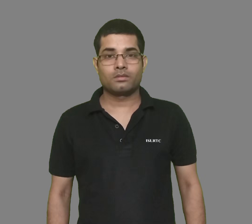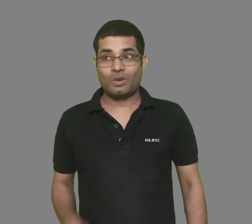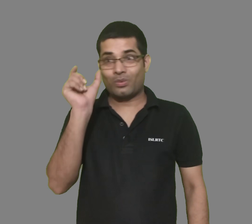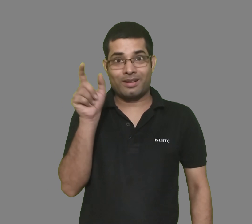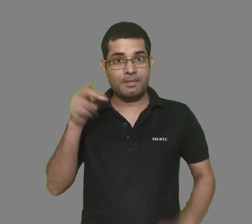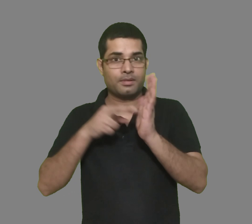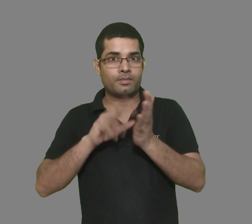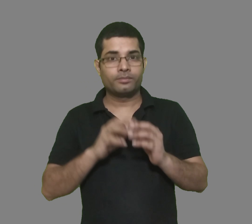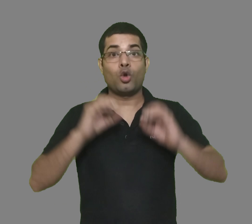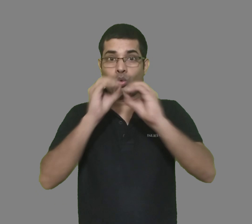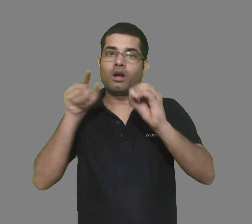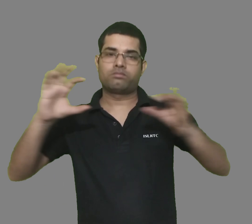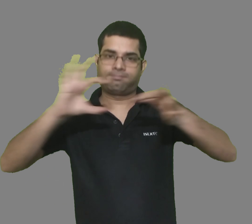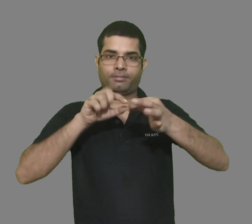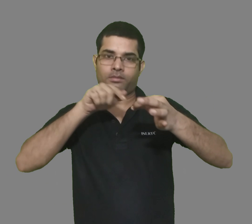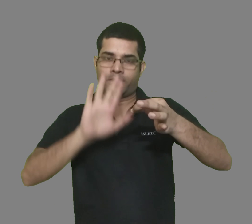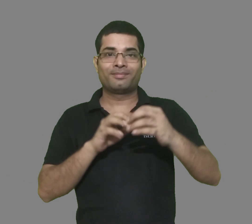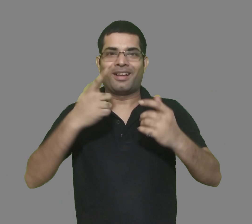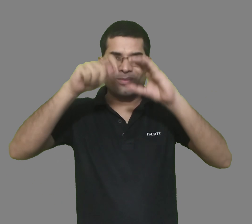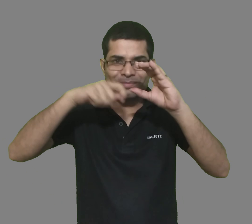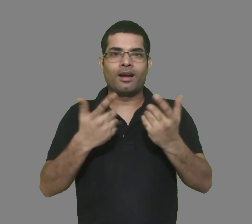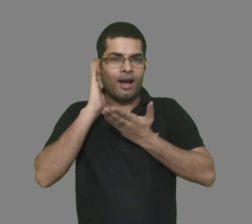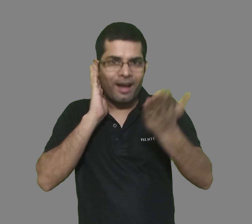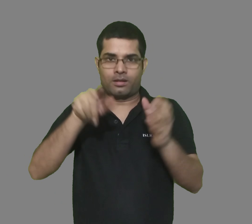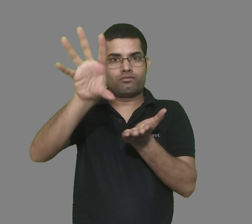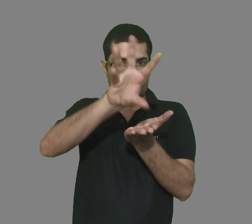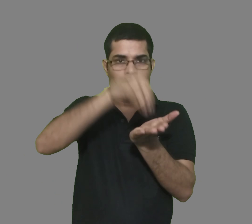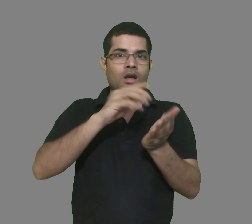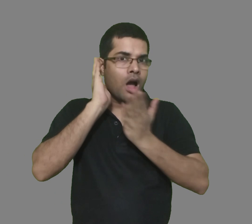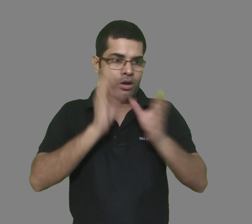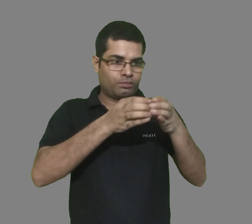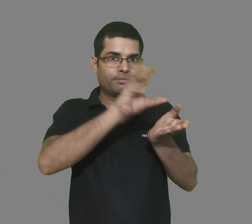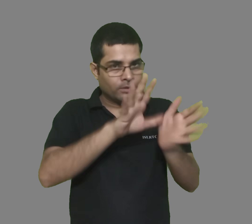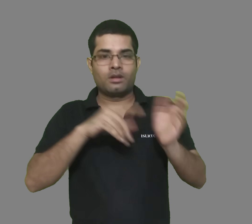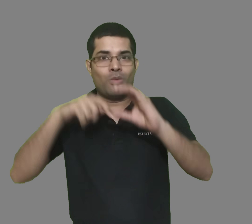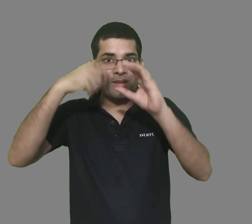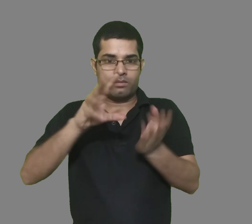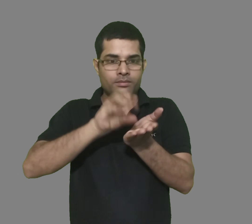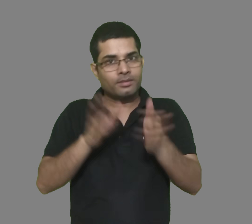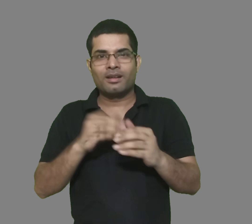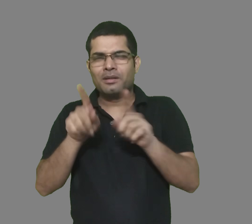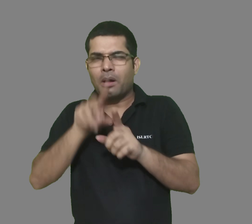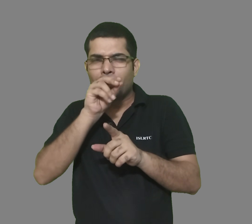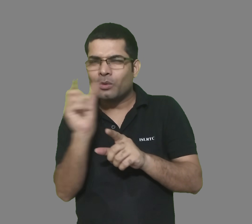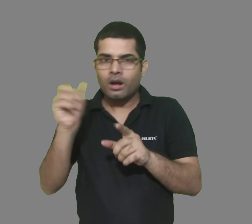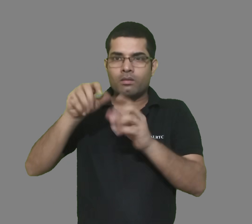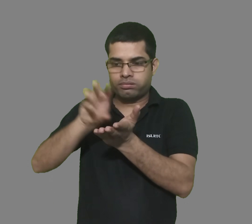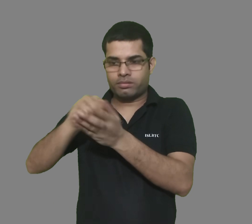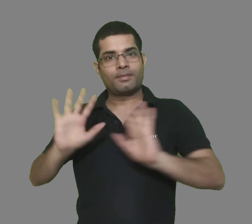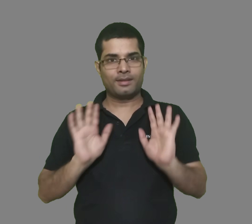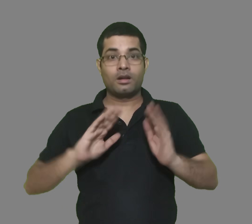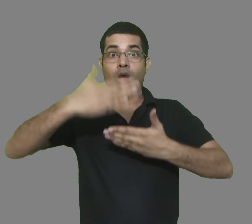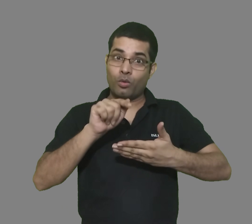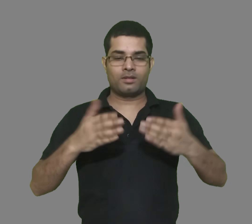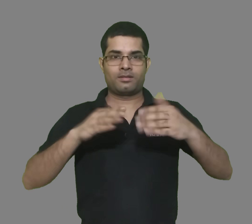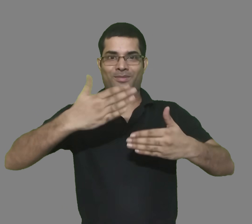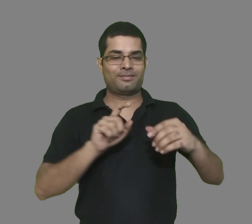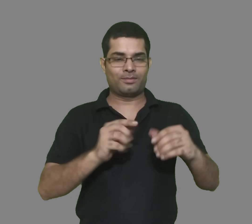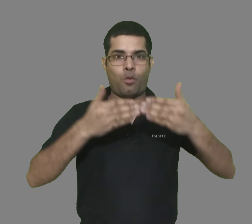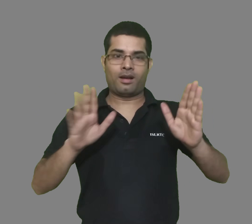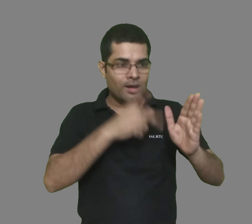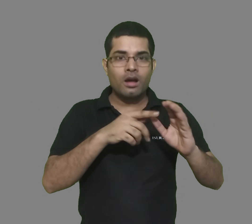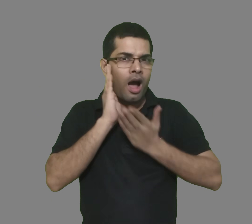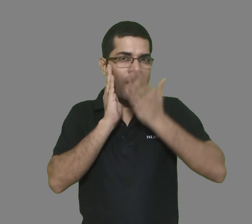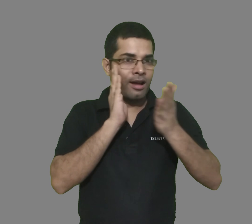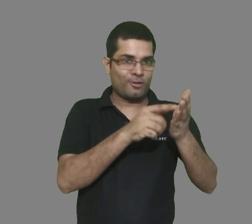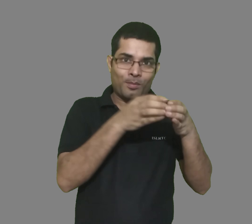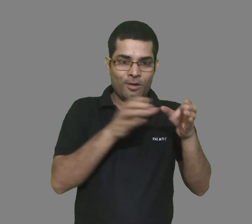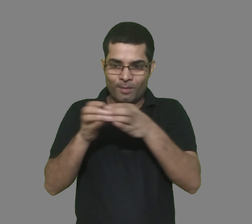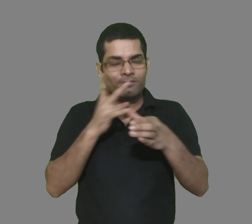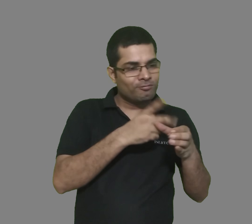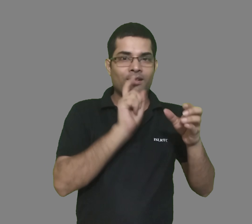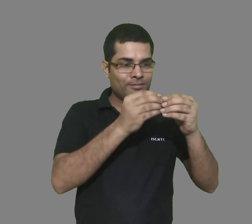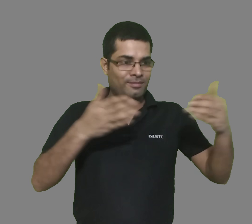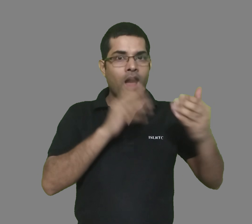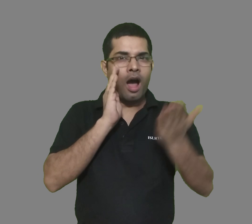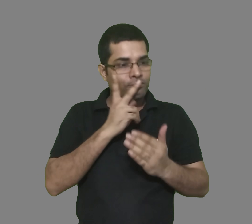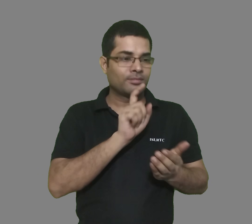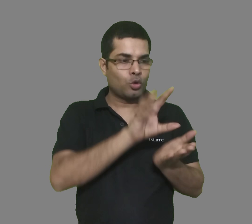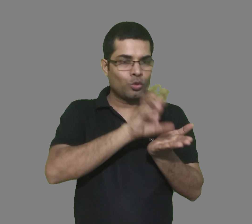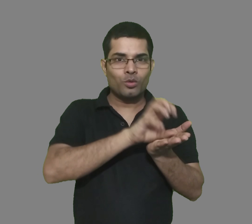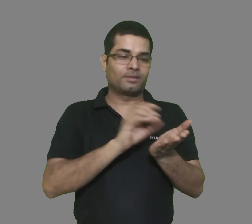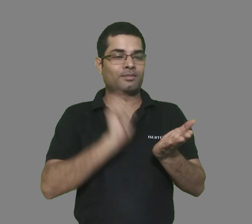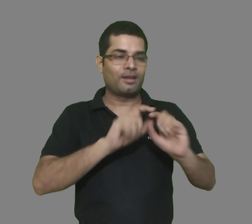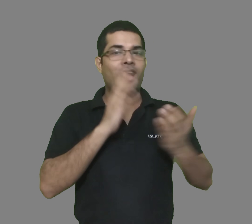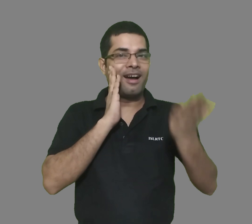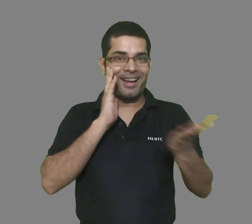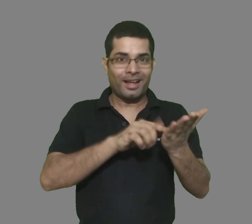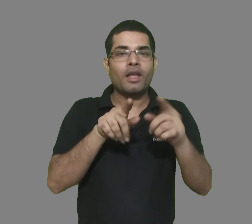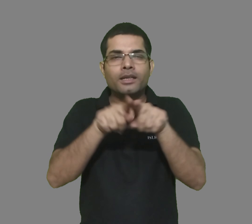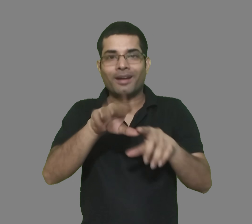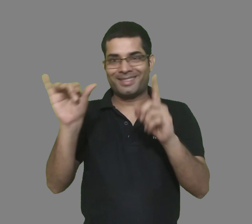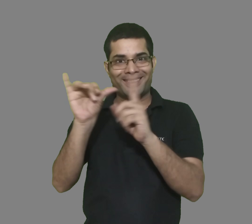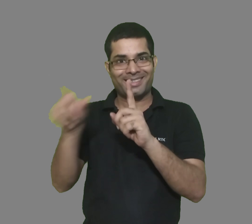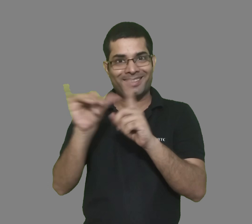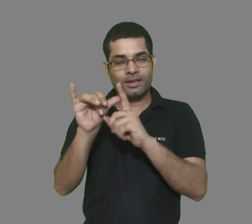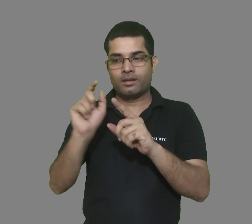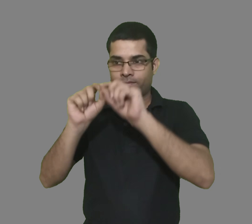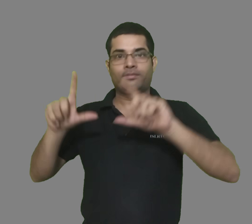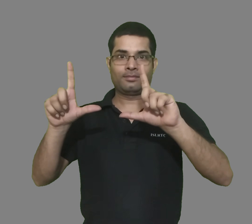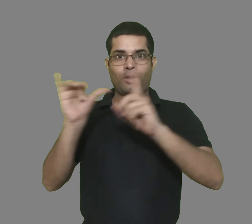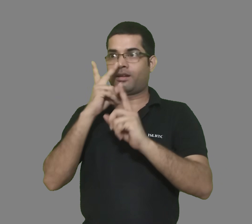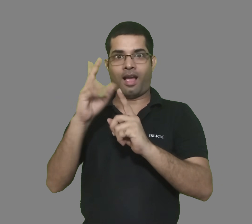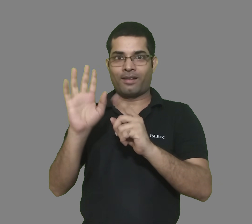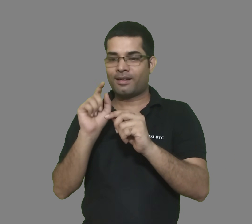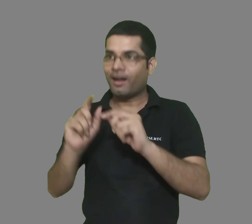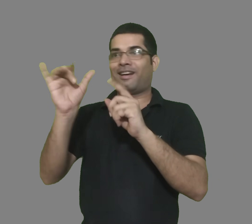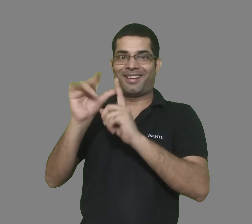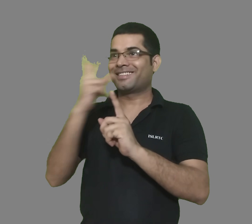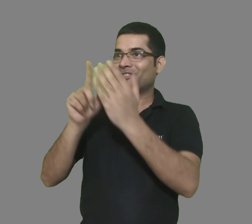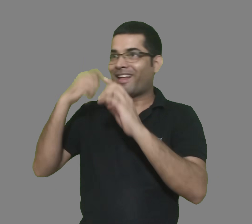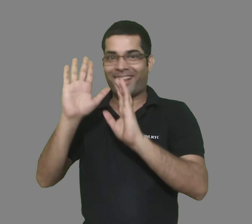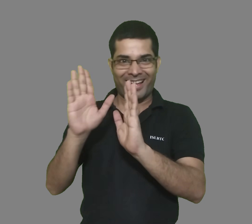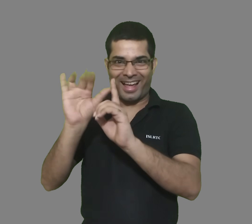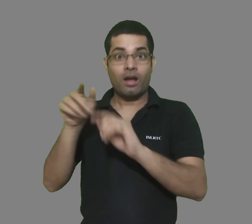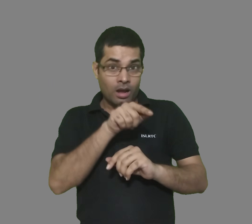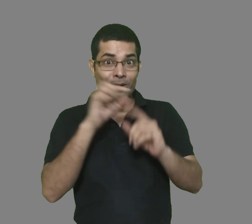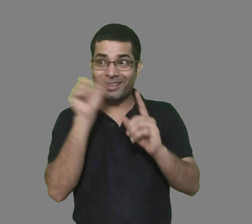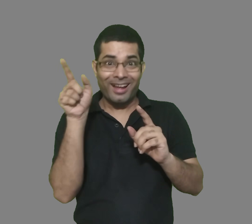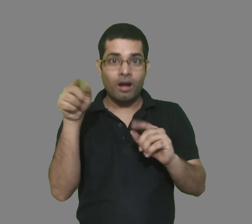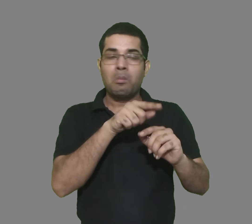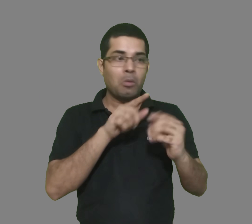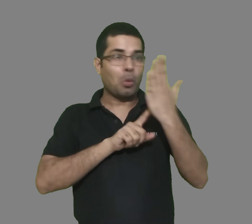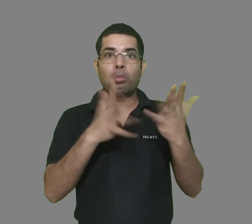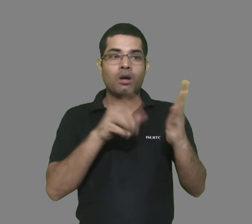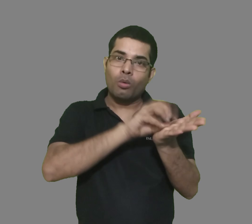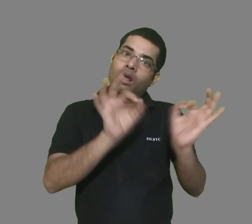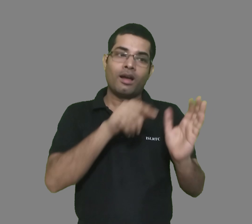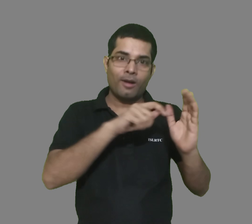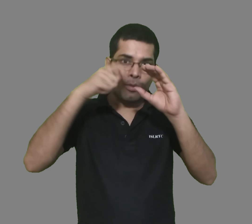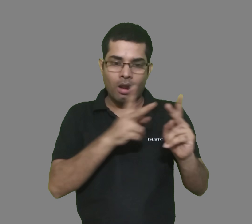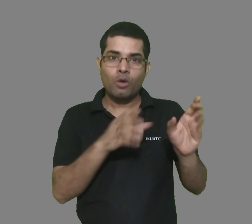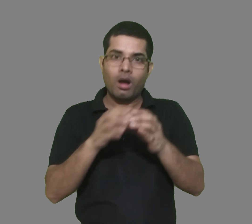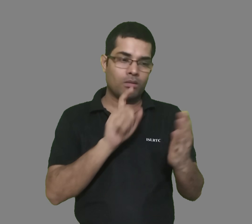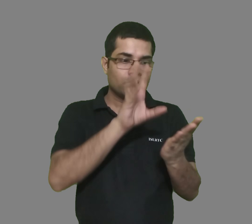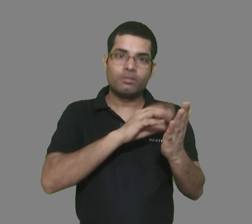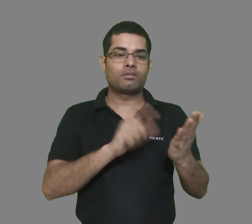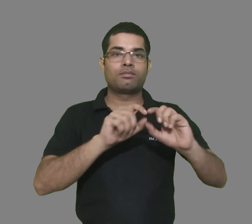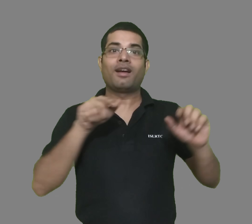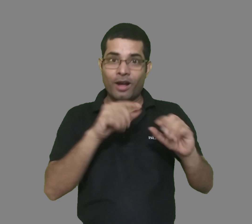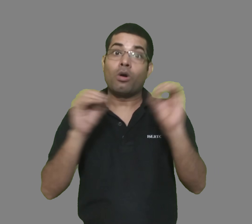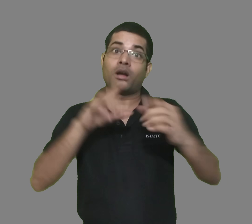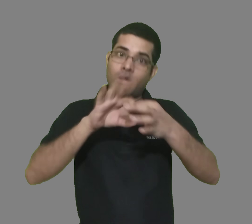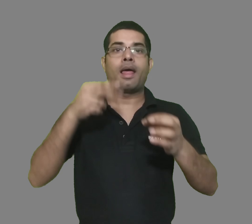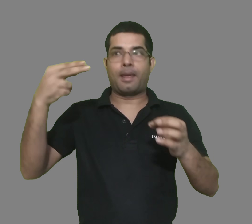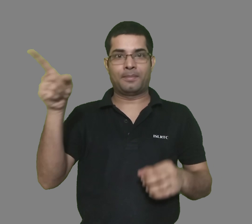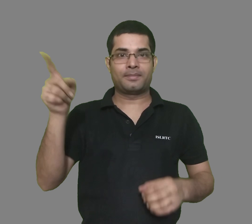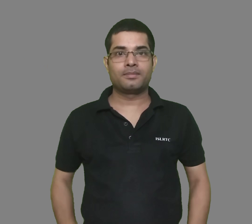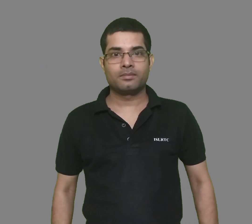Podcasts